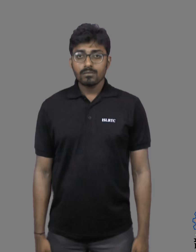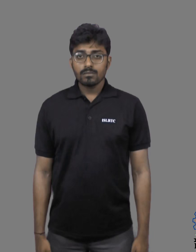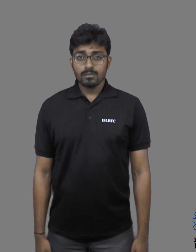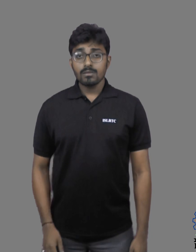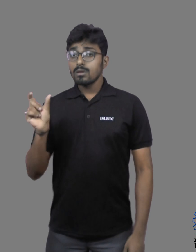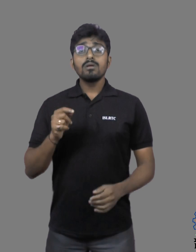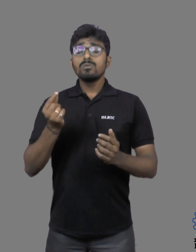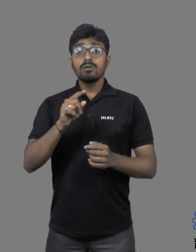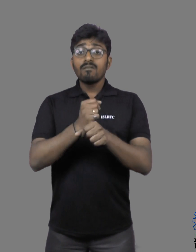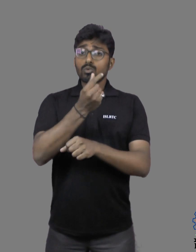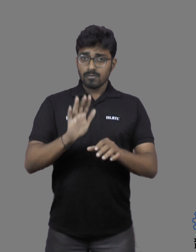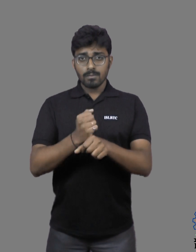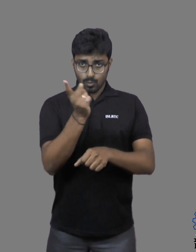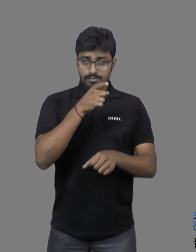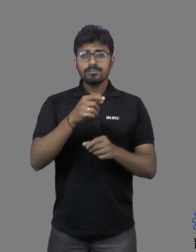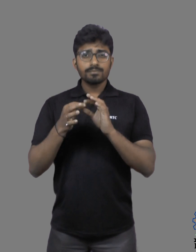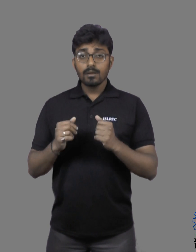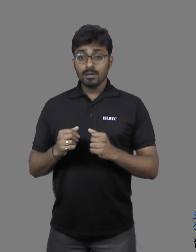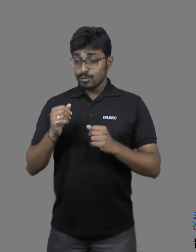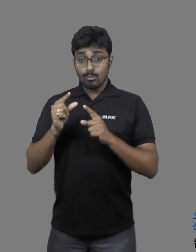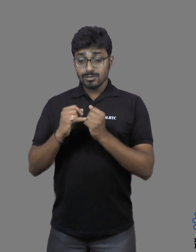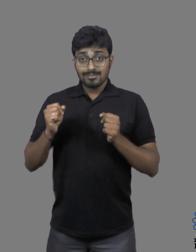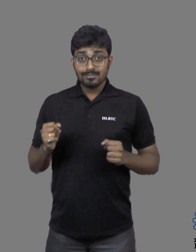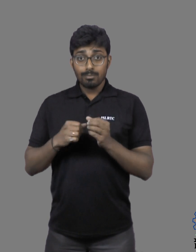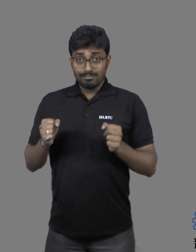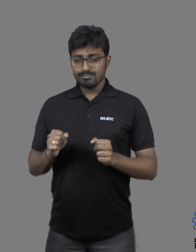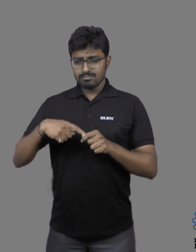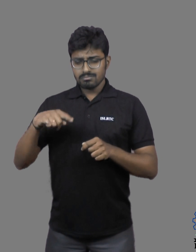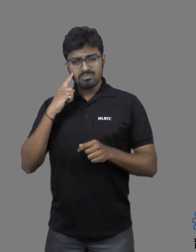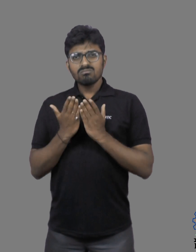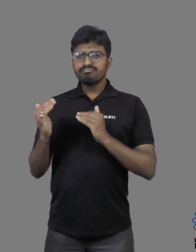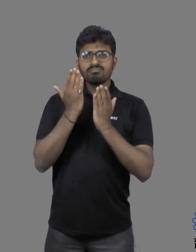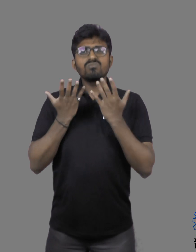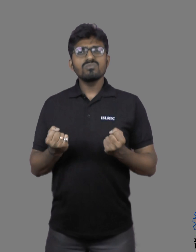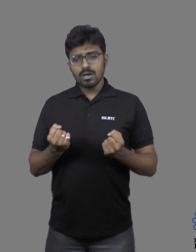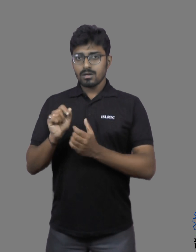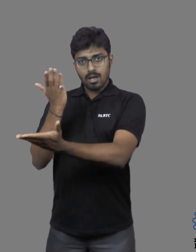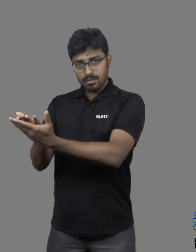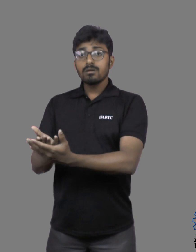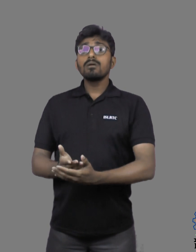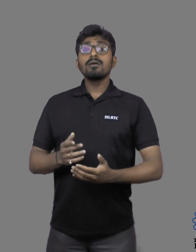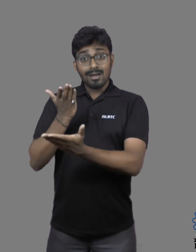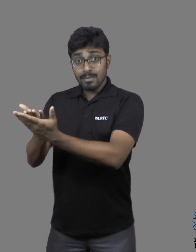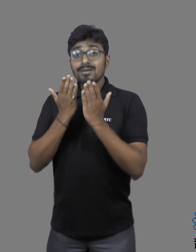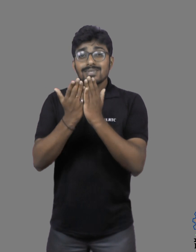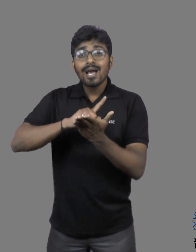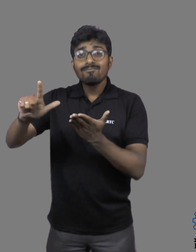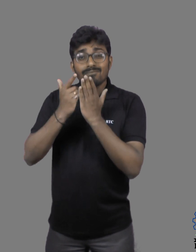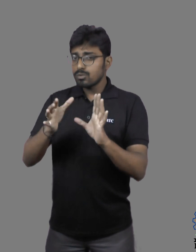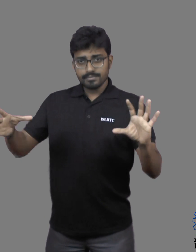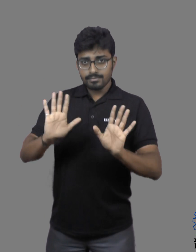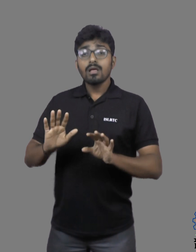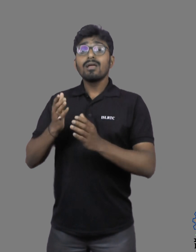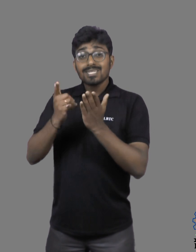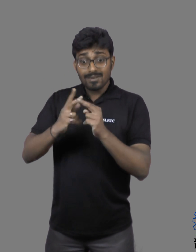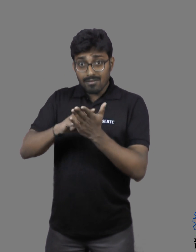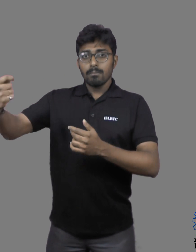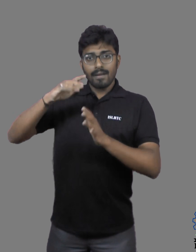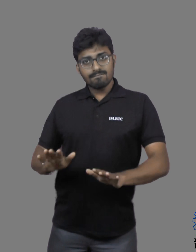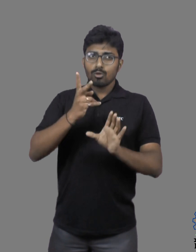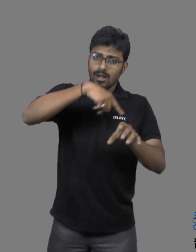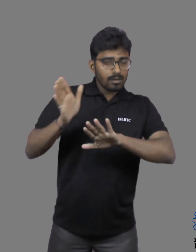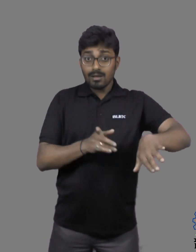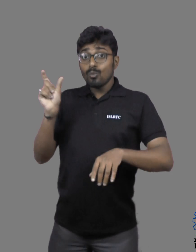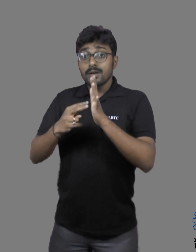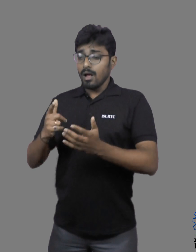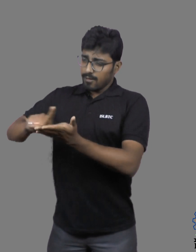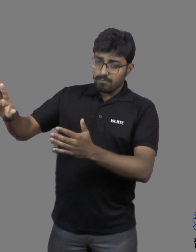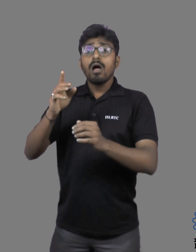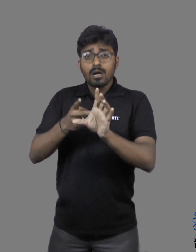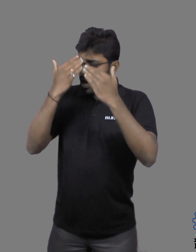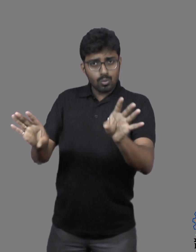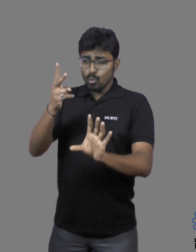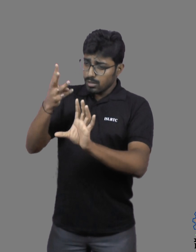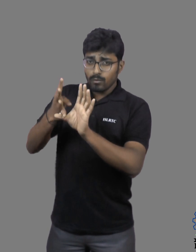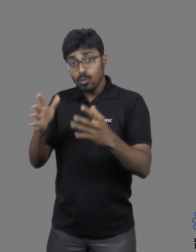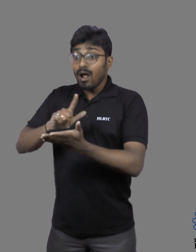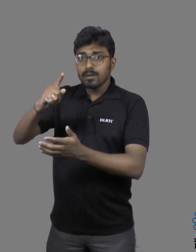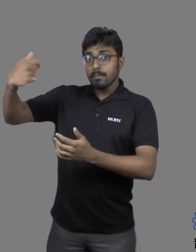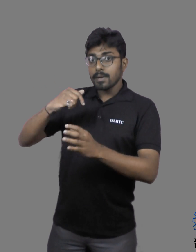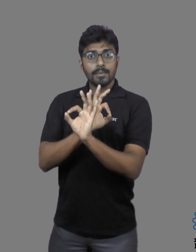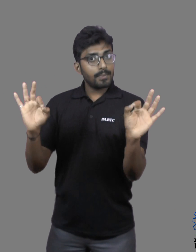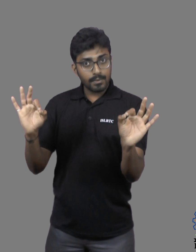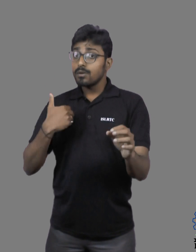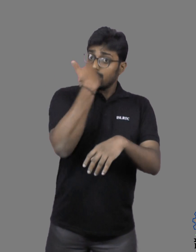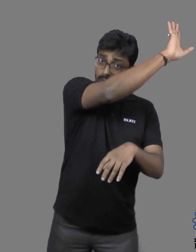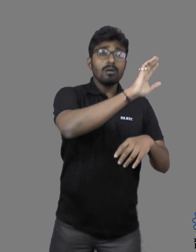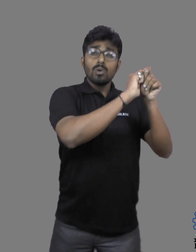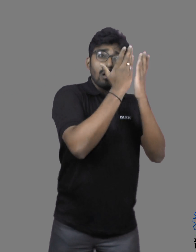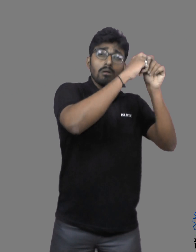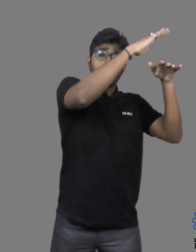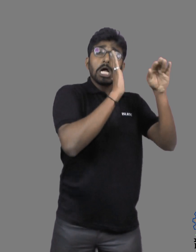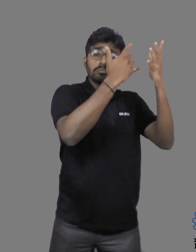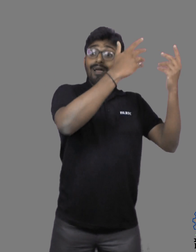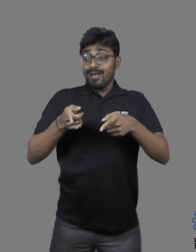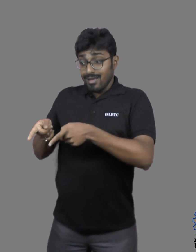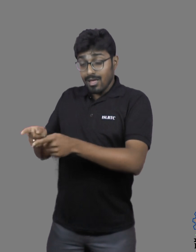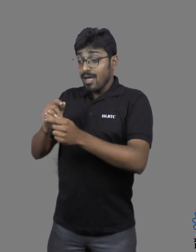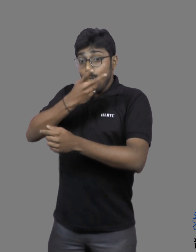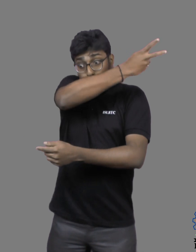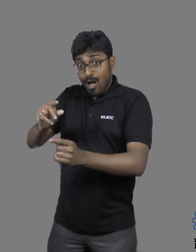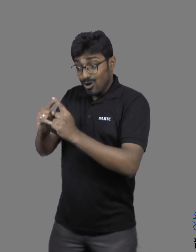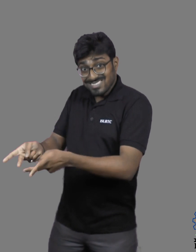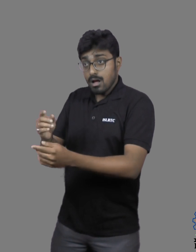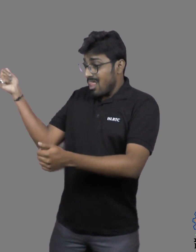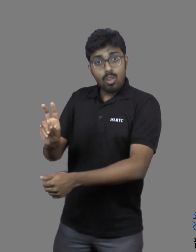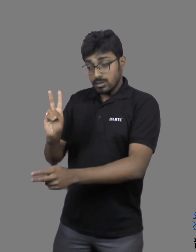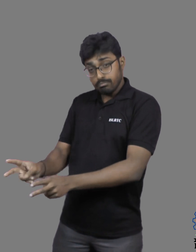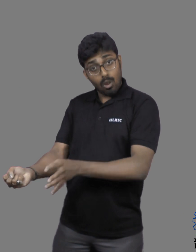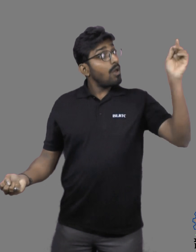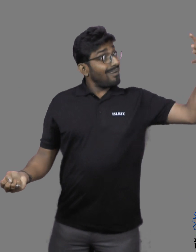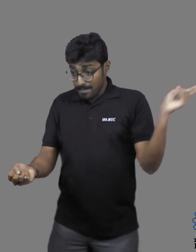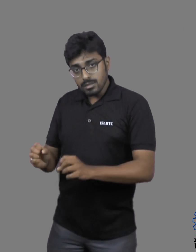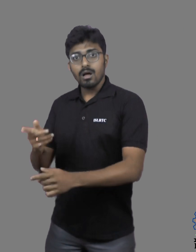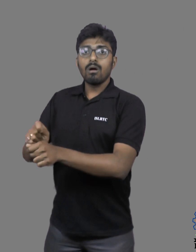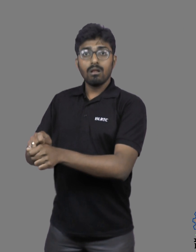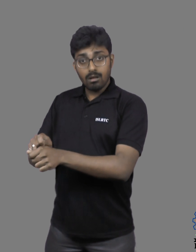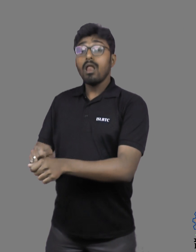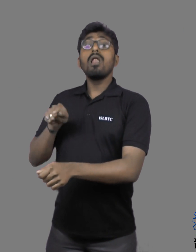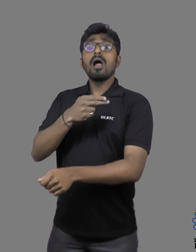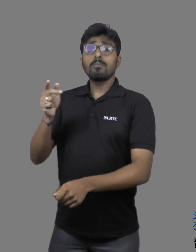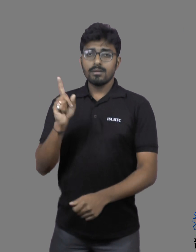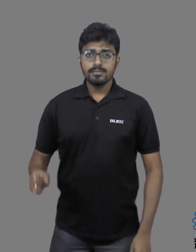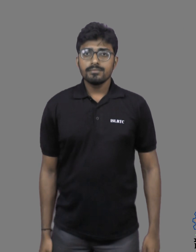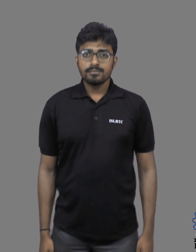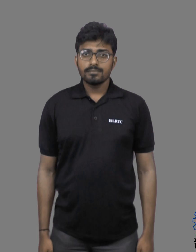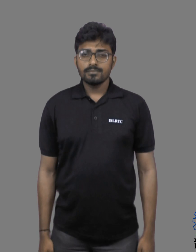Sabbatical Leave